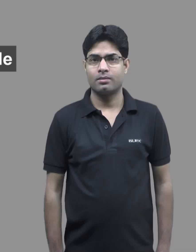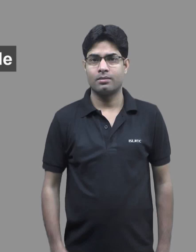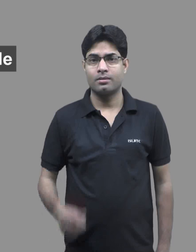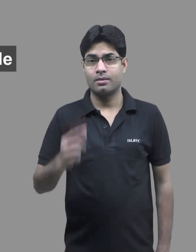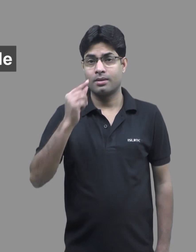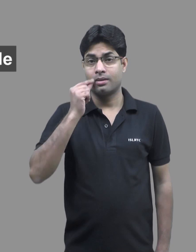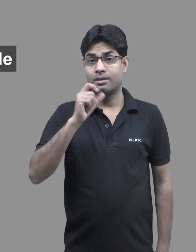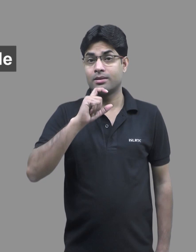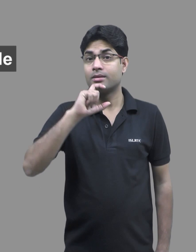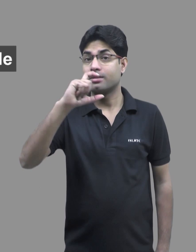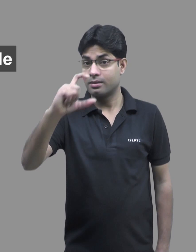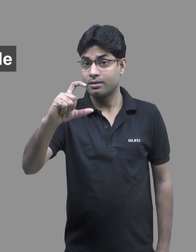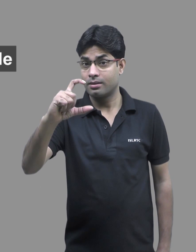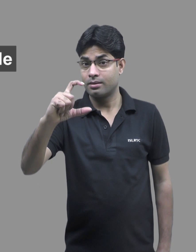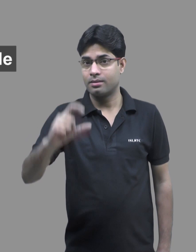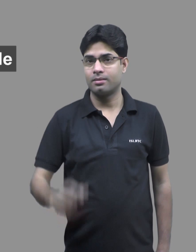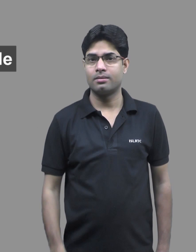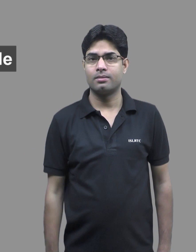Uncle